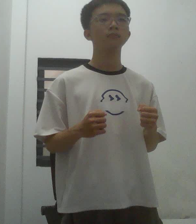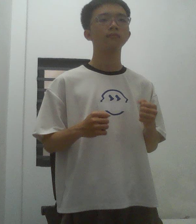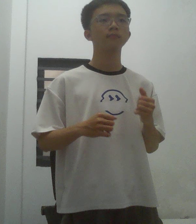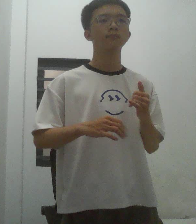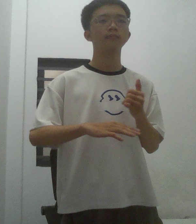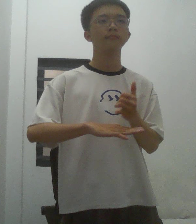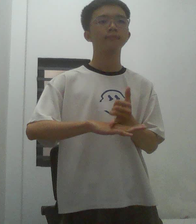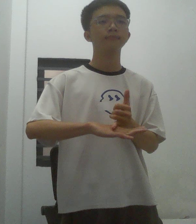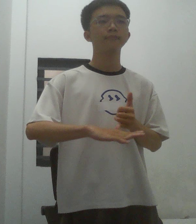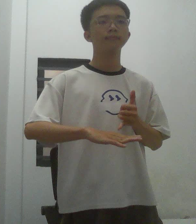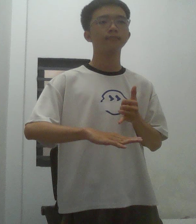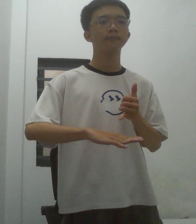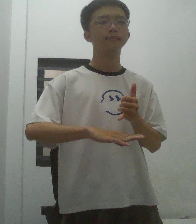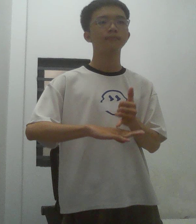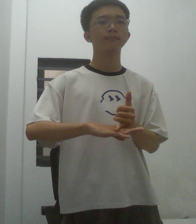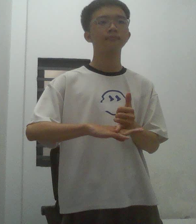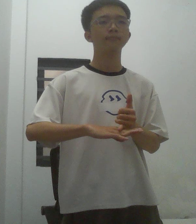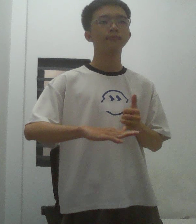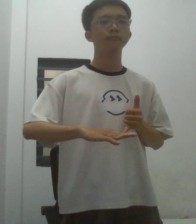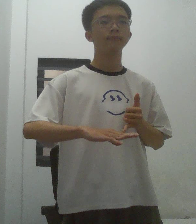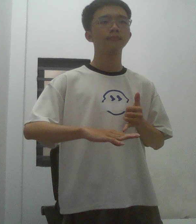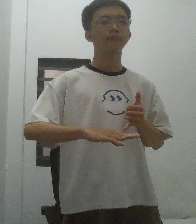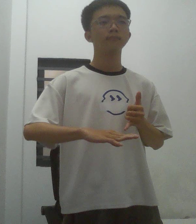cuoi tuan